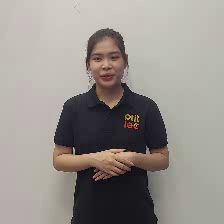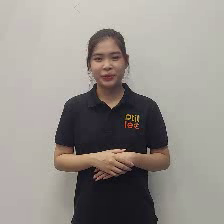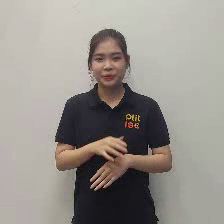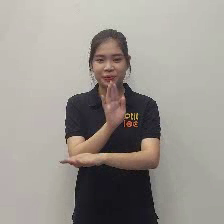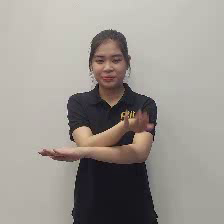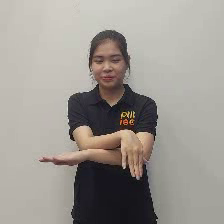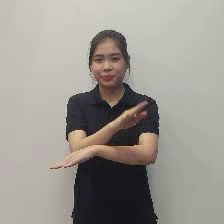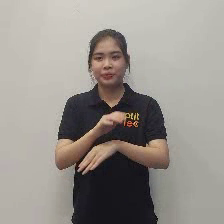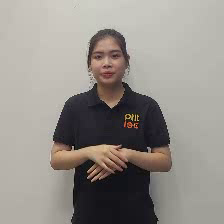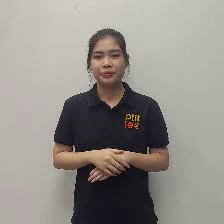Chiều